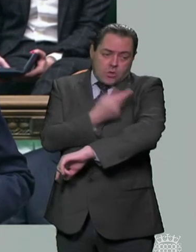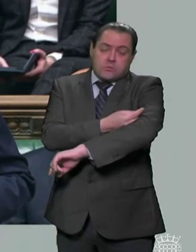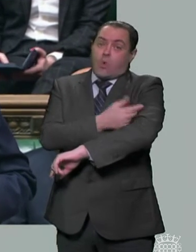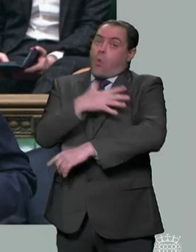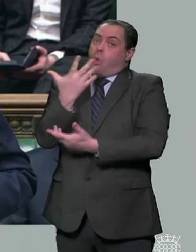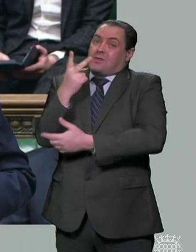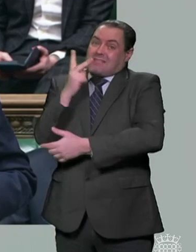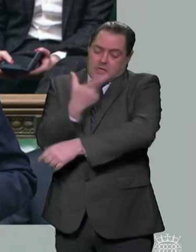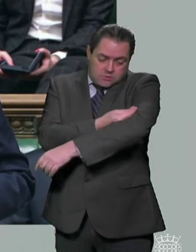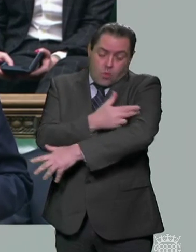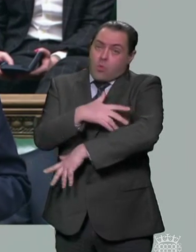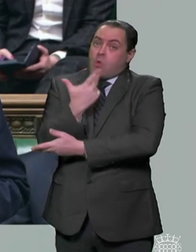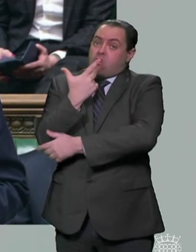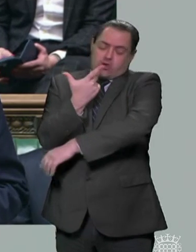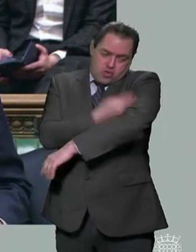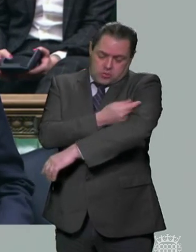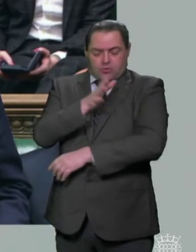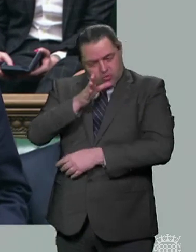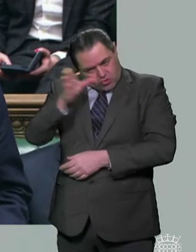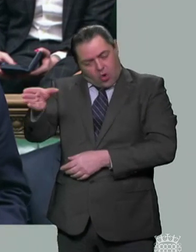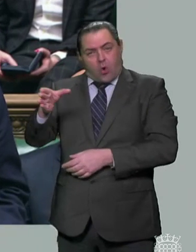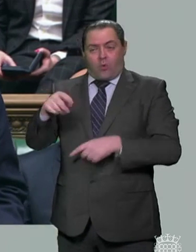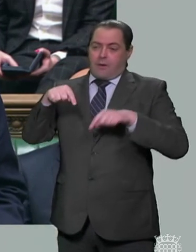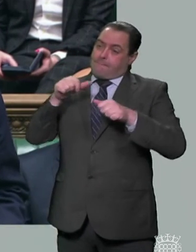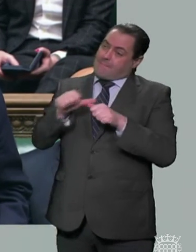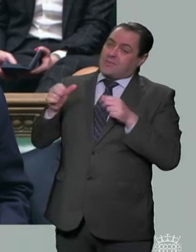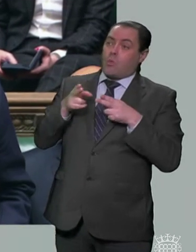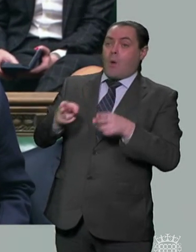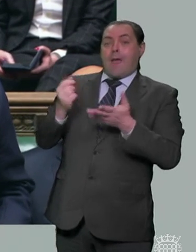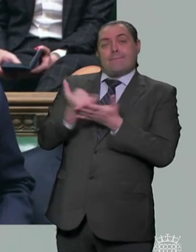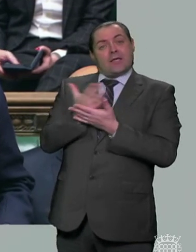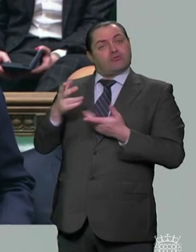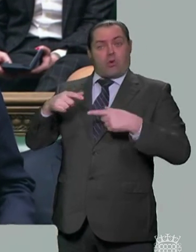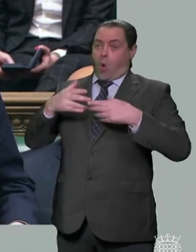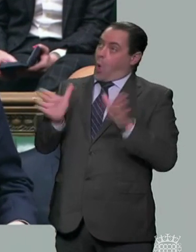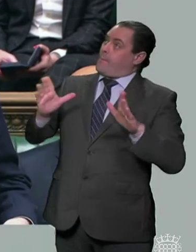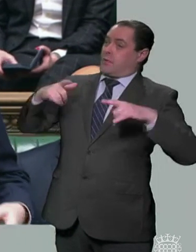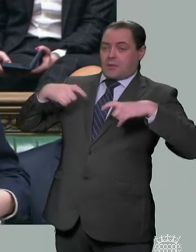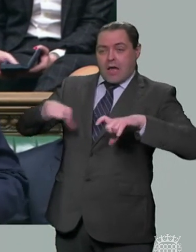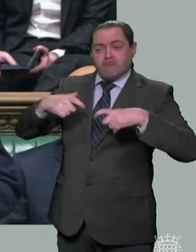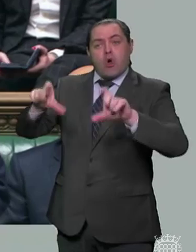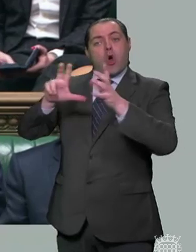This is the very best way to save lives, reduce pressure on our NHS and keep our country open.